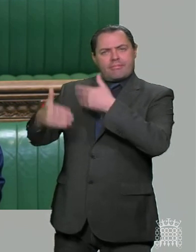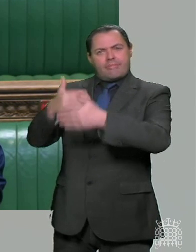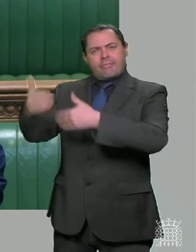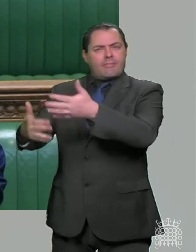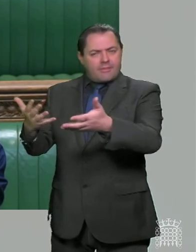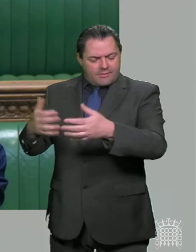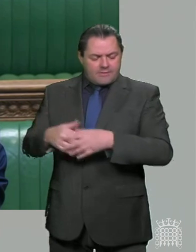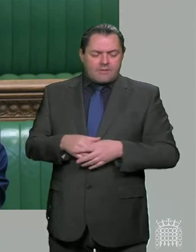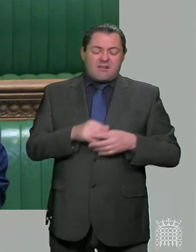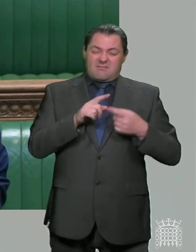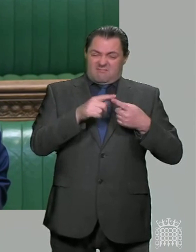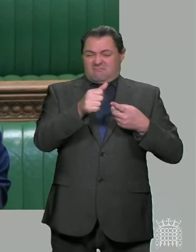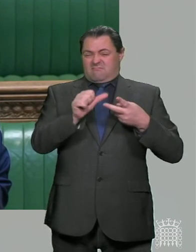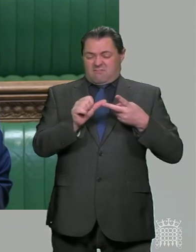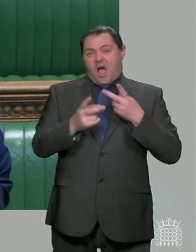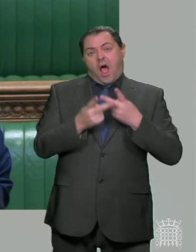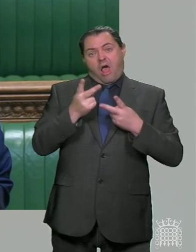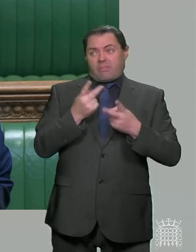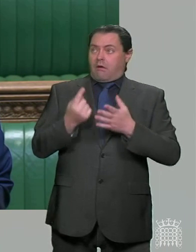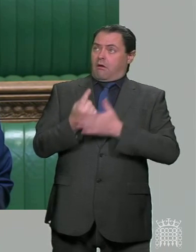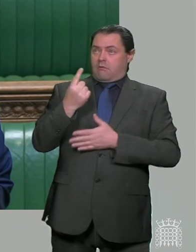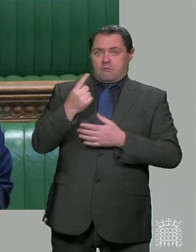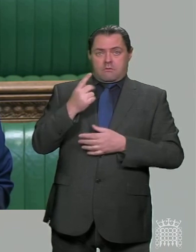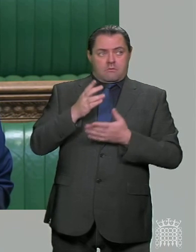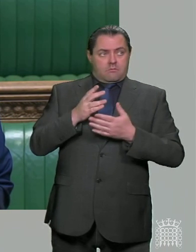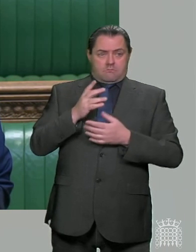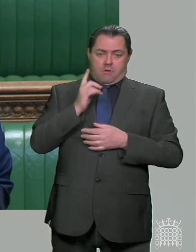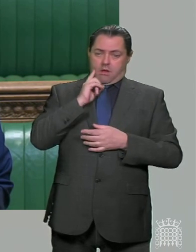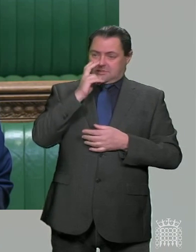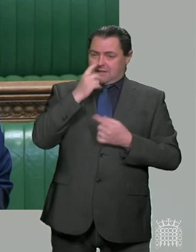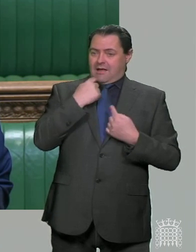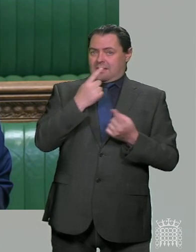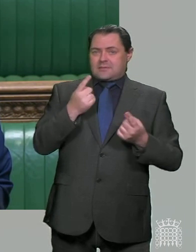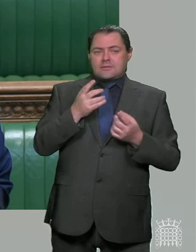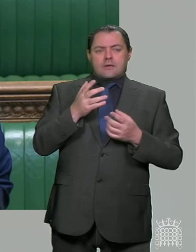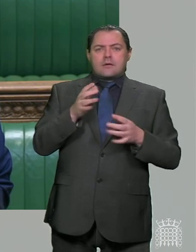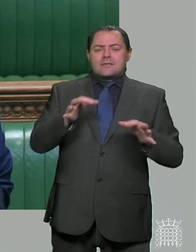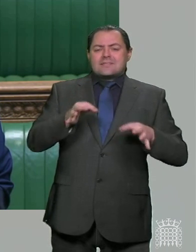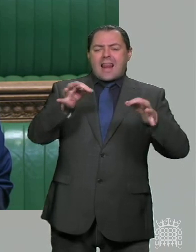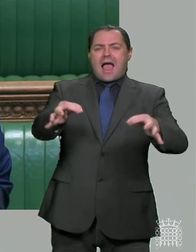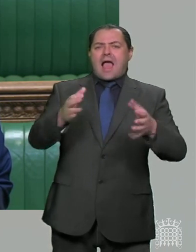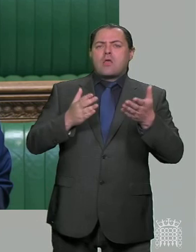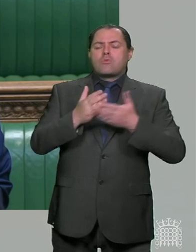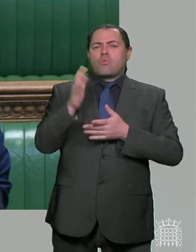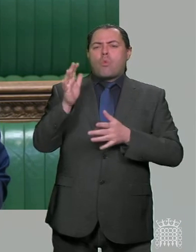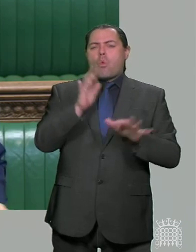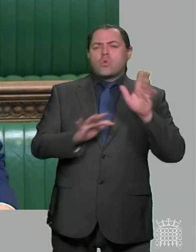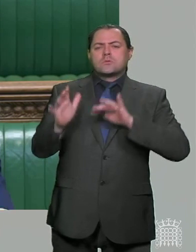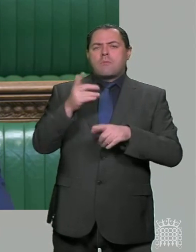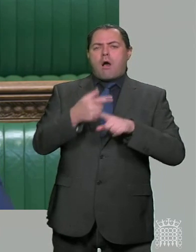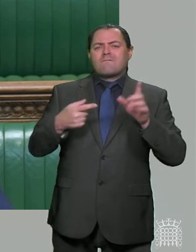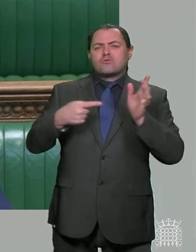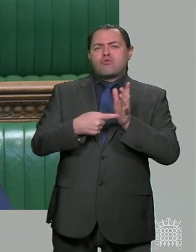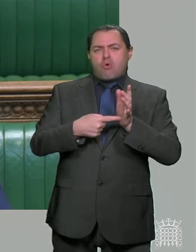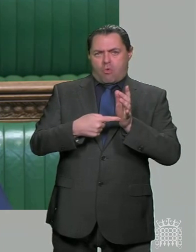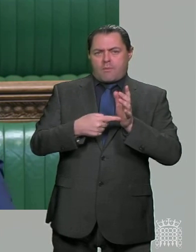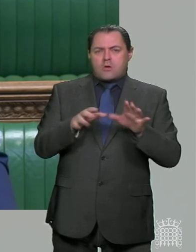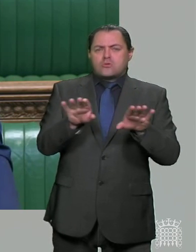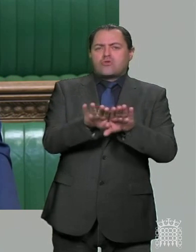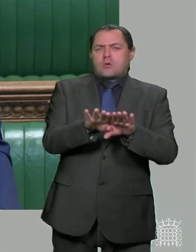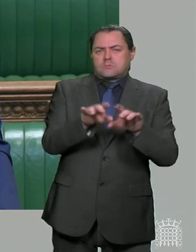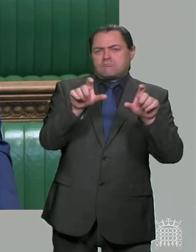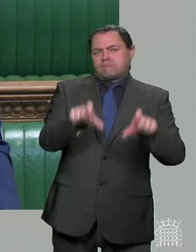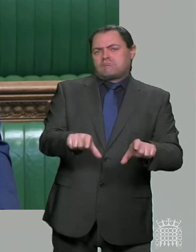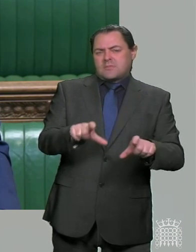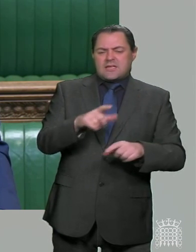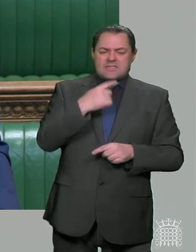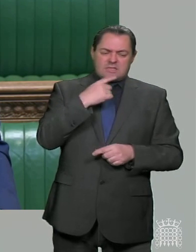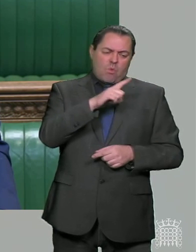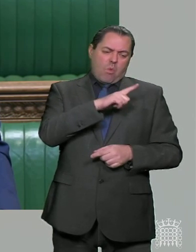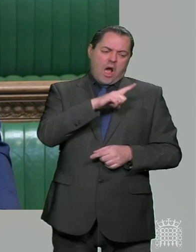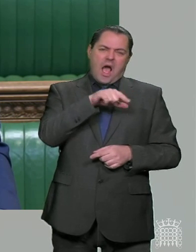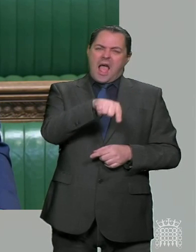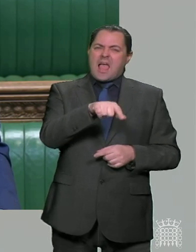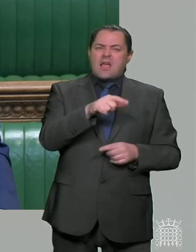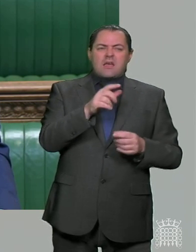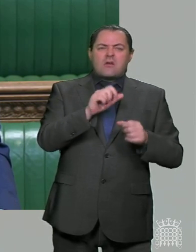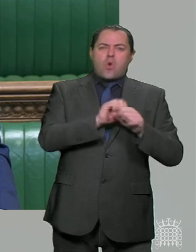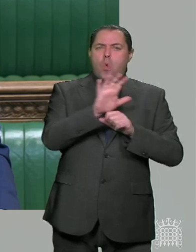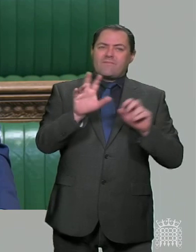Another central allegation briefed overnight is that the Prime Minister delayed the circuit break over the autumn half-term because covid was “only killing 80-year-olds”.